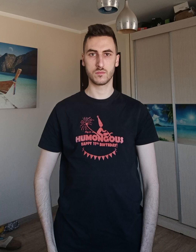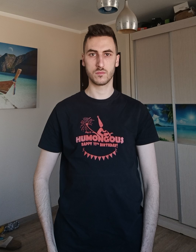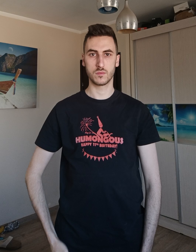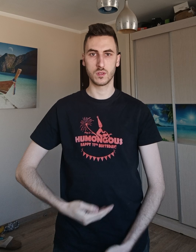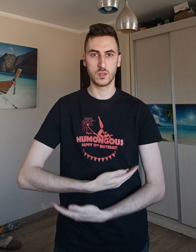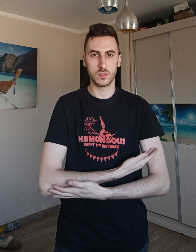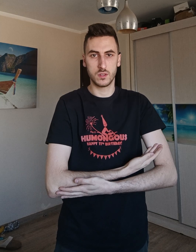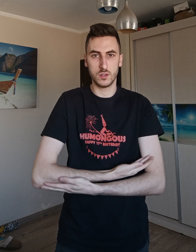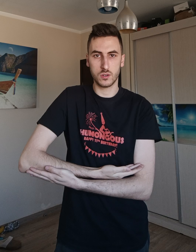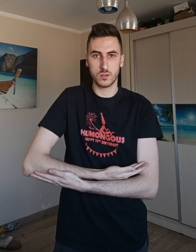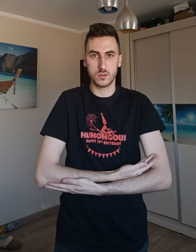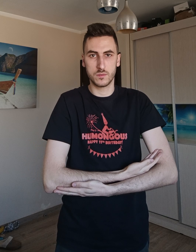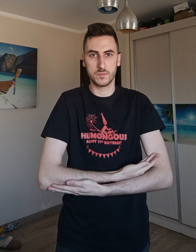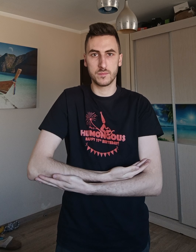תינוק